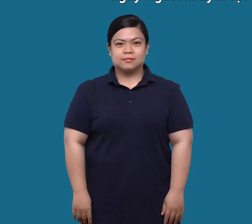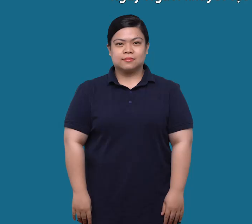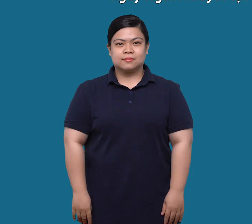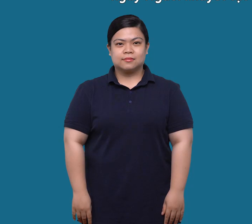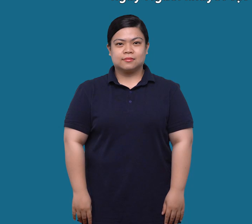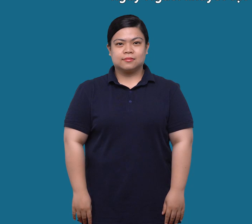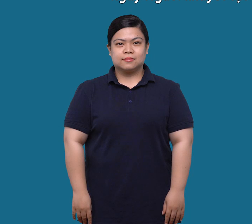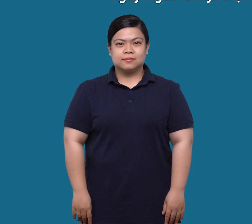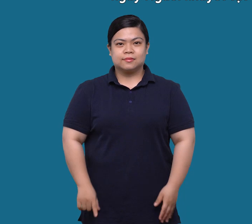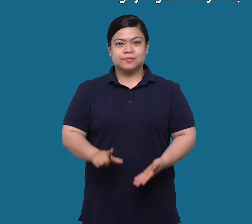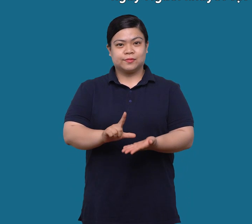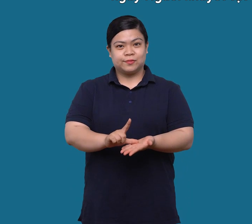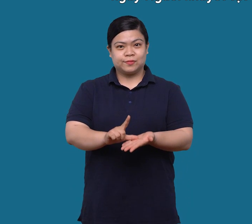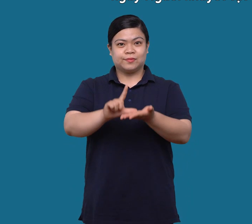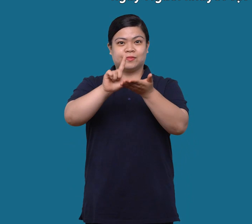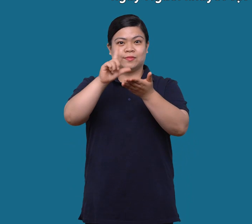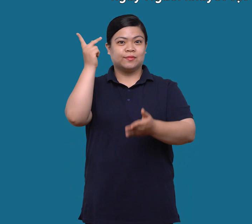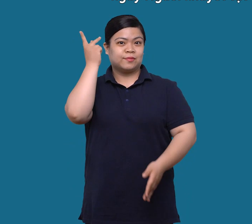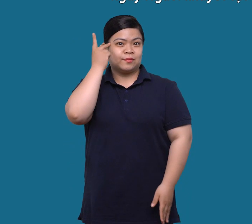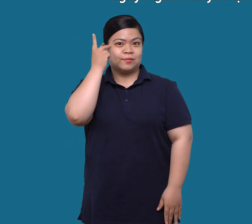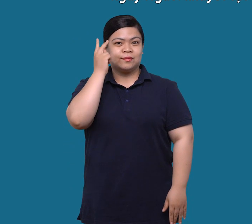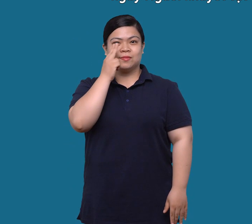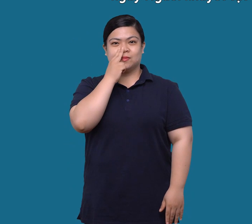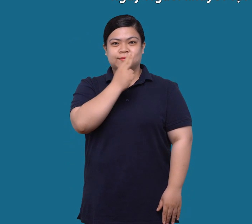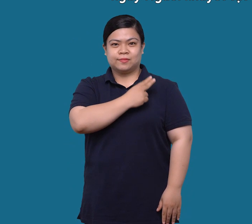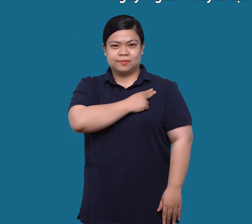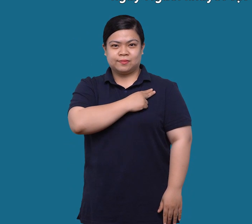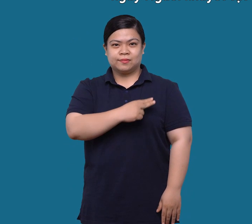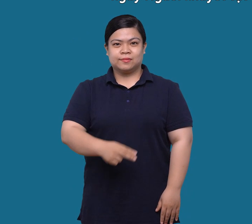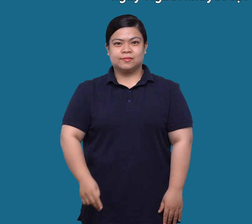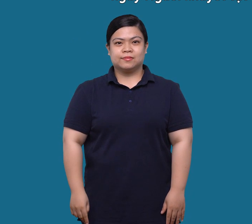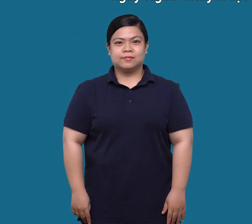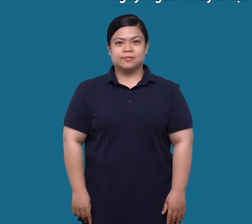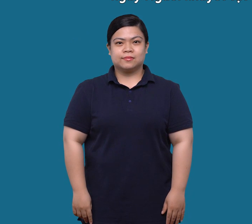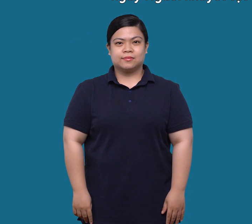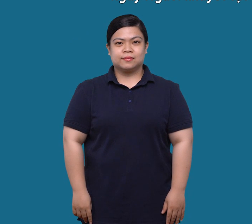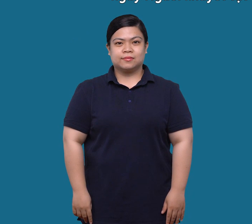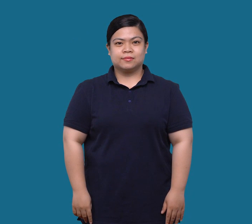ngày Người khuyết tật Việt Nam 18/4